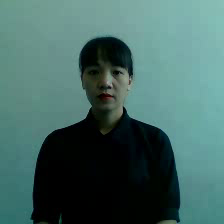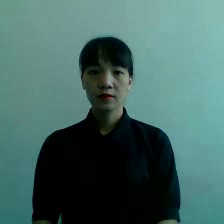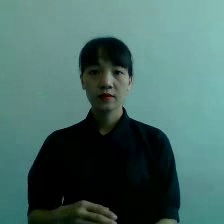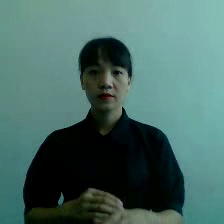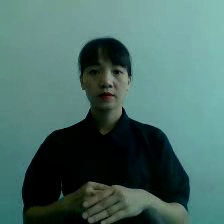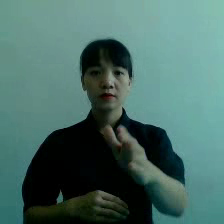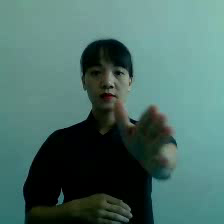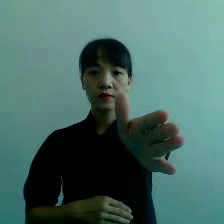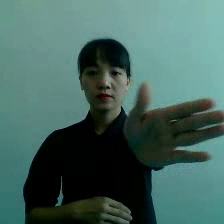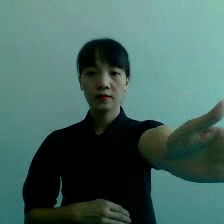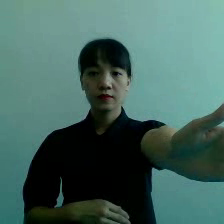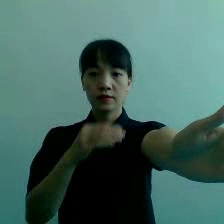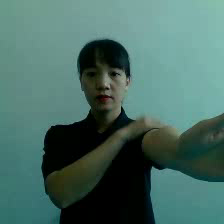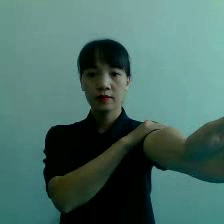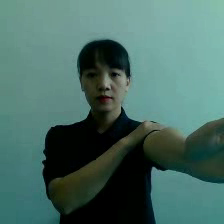Rẽ trái